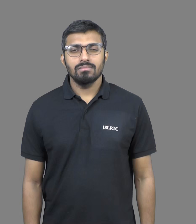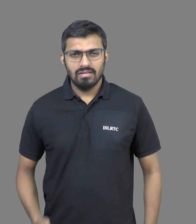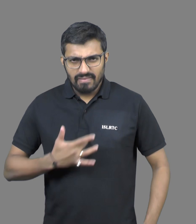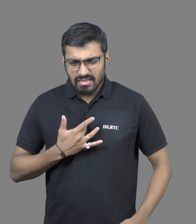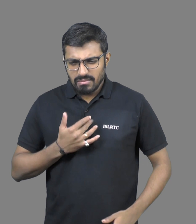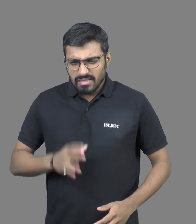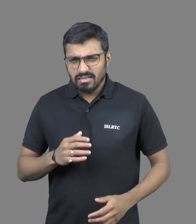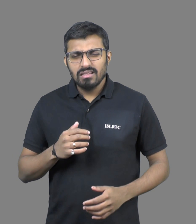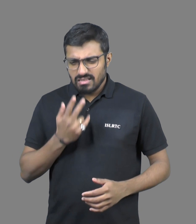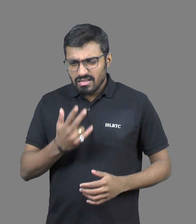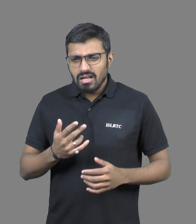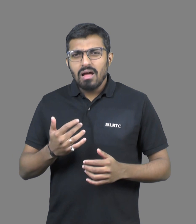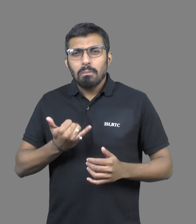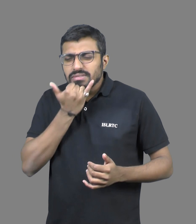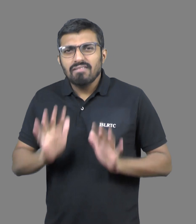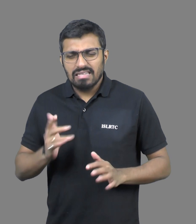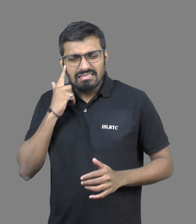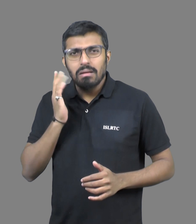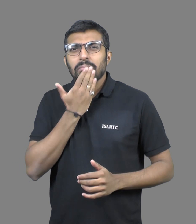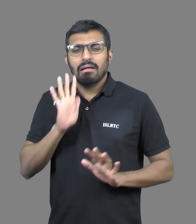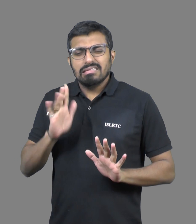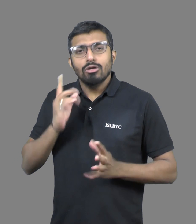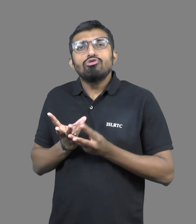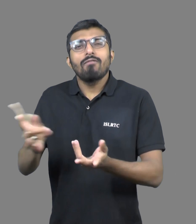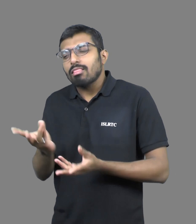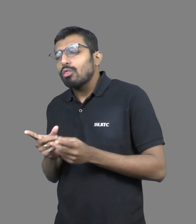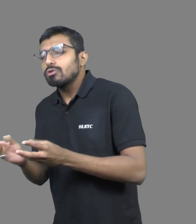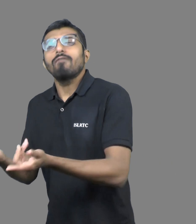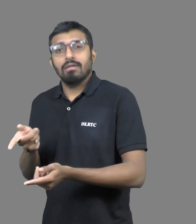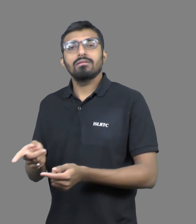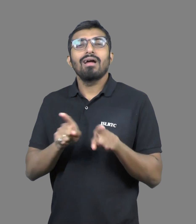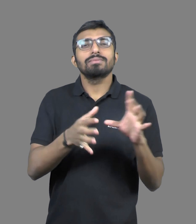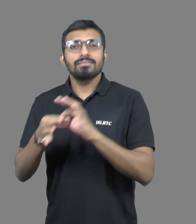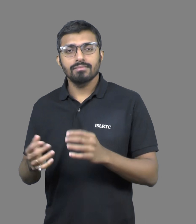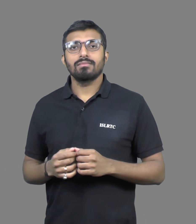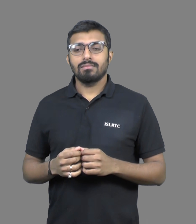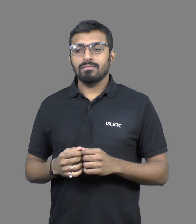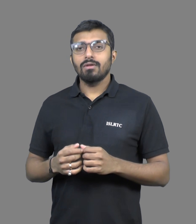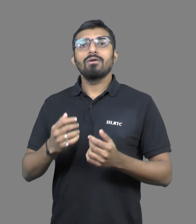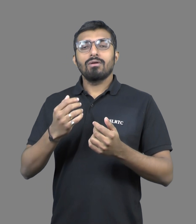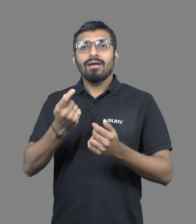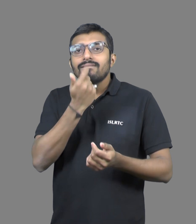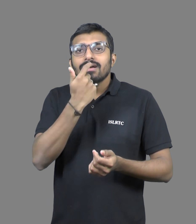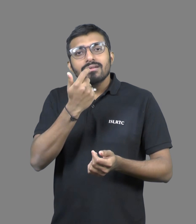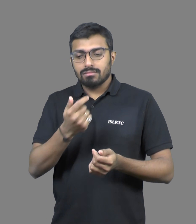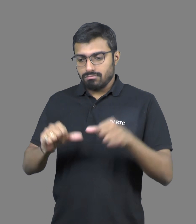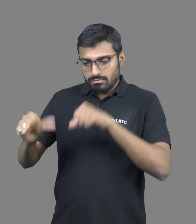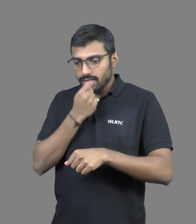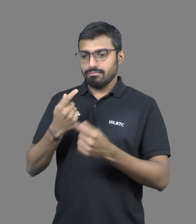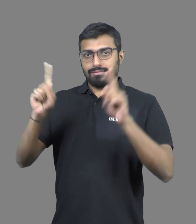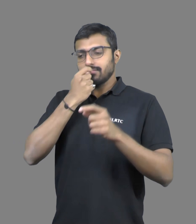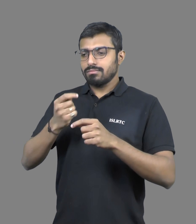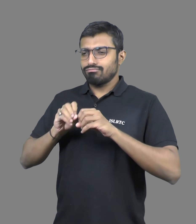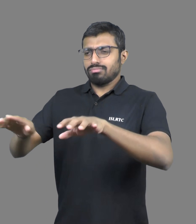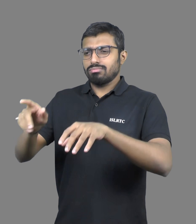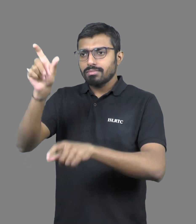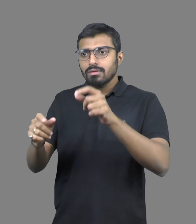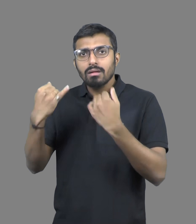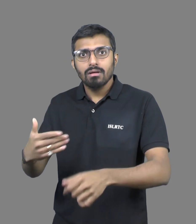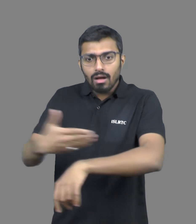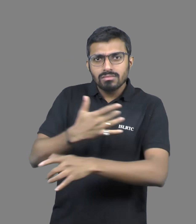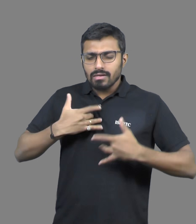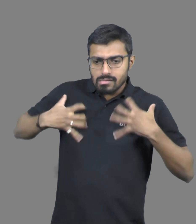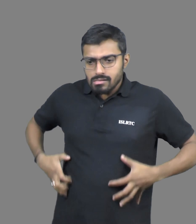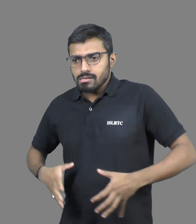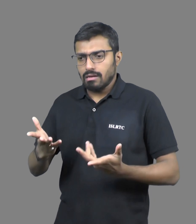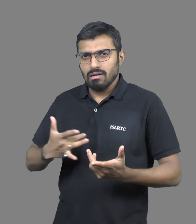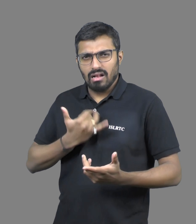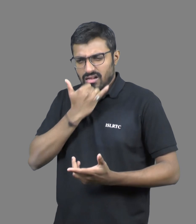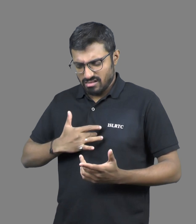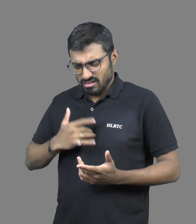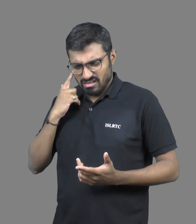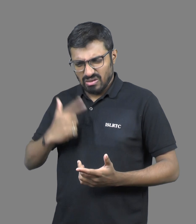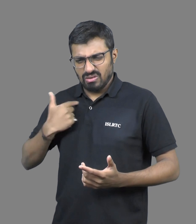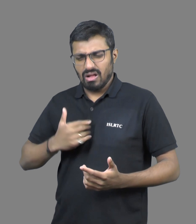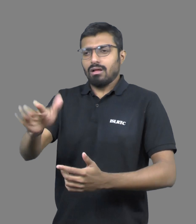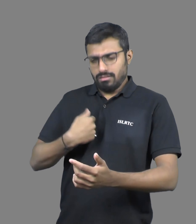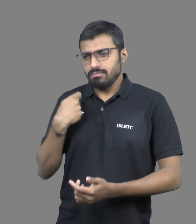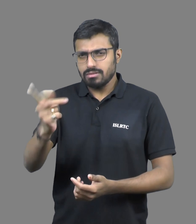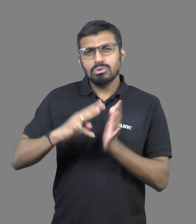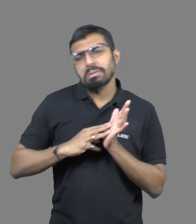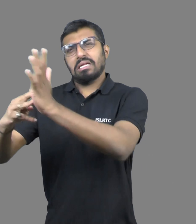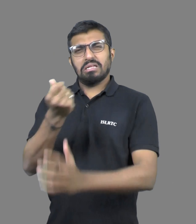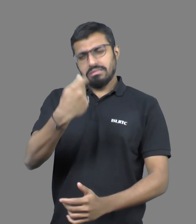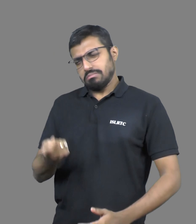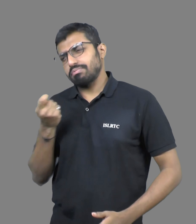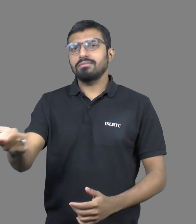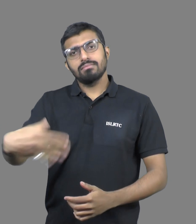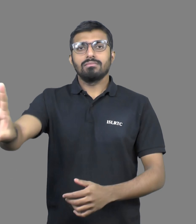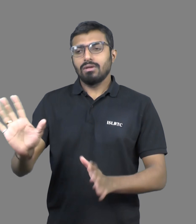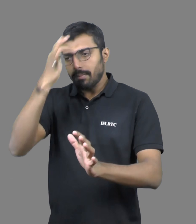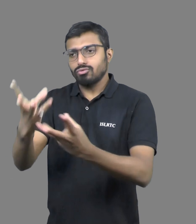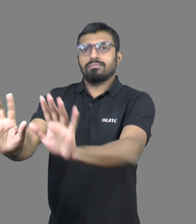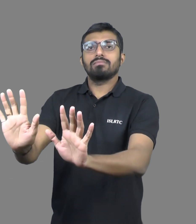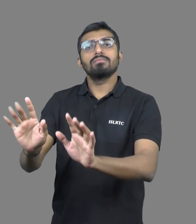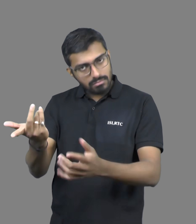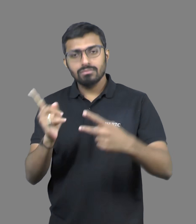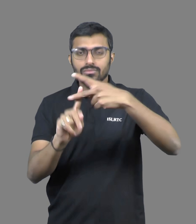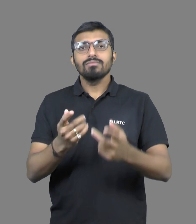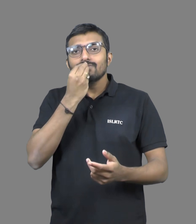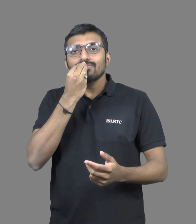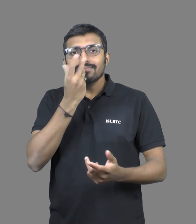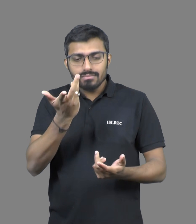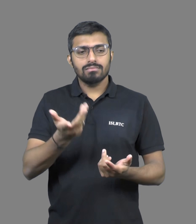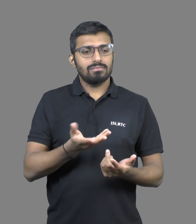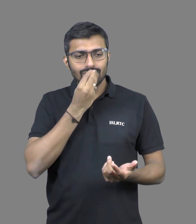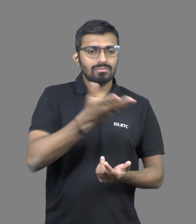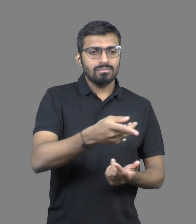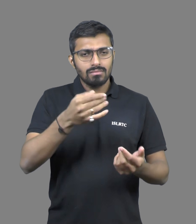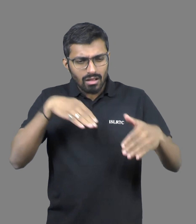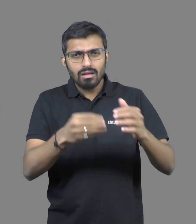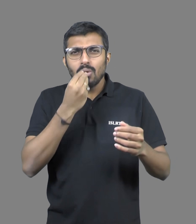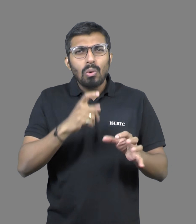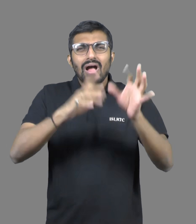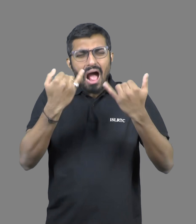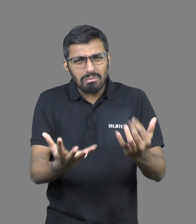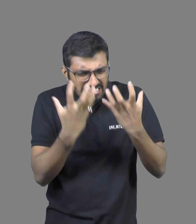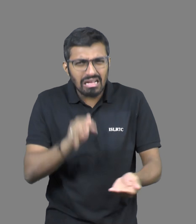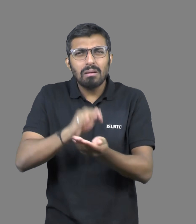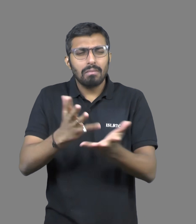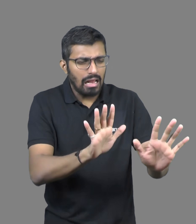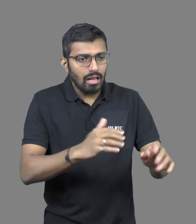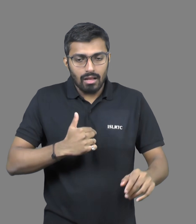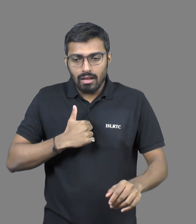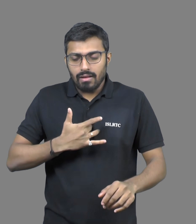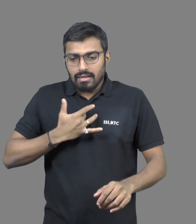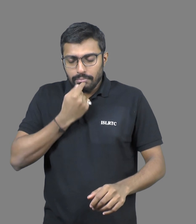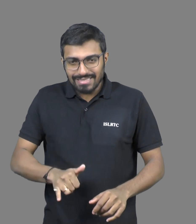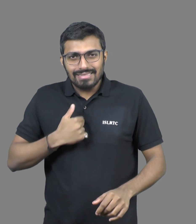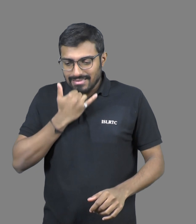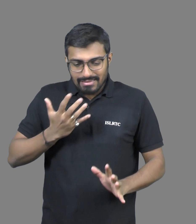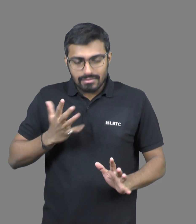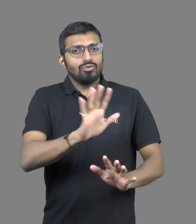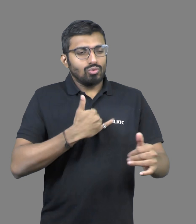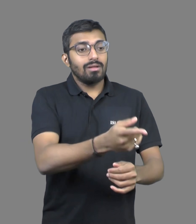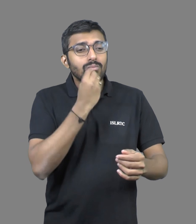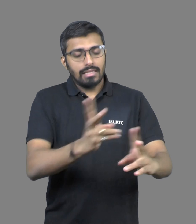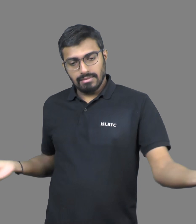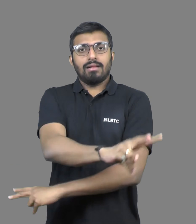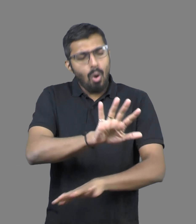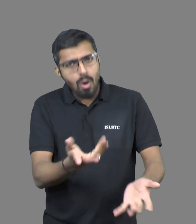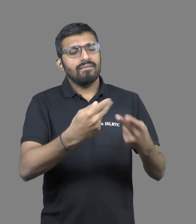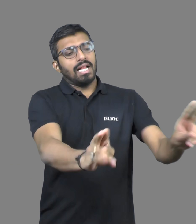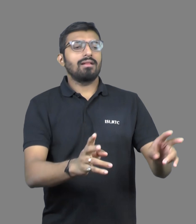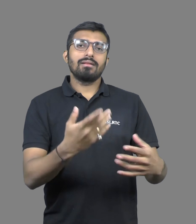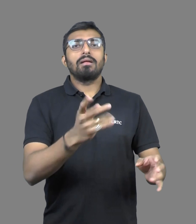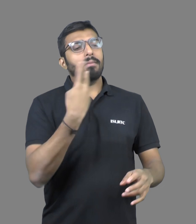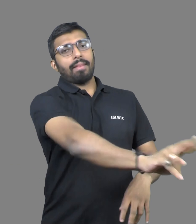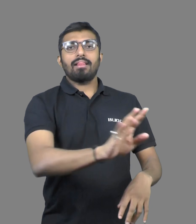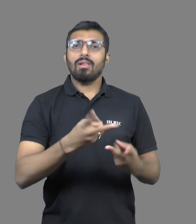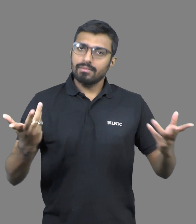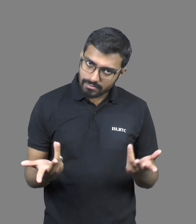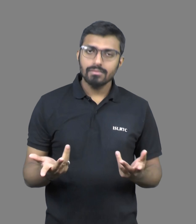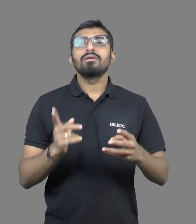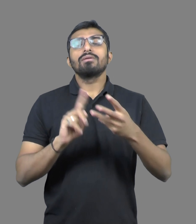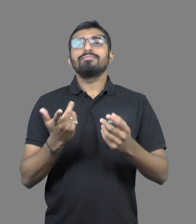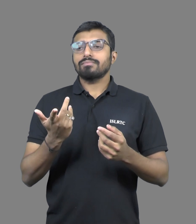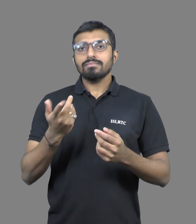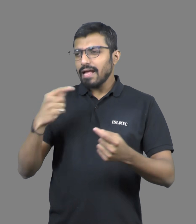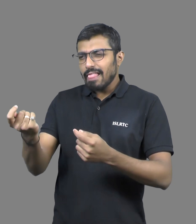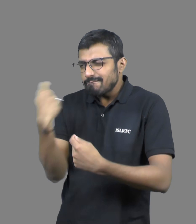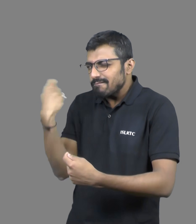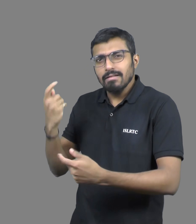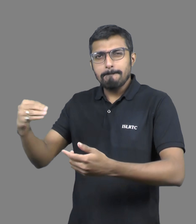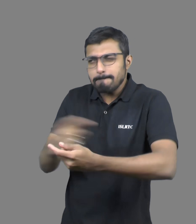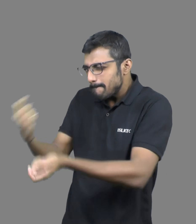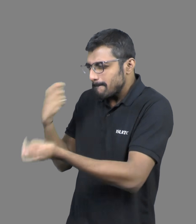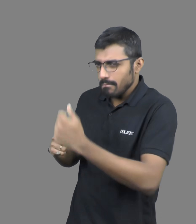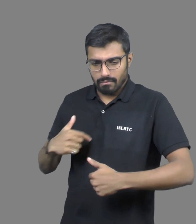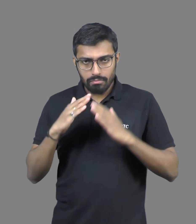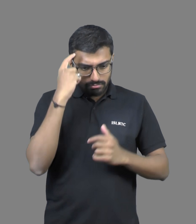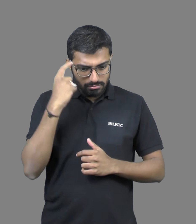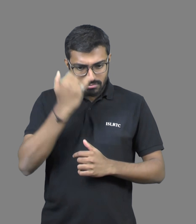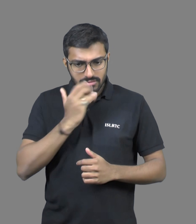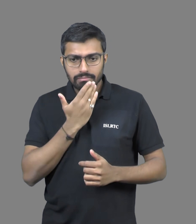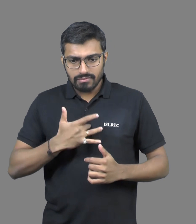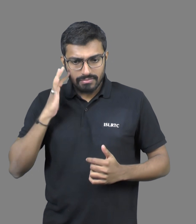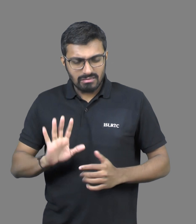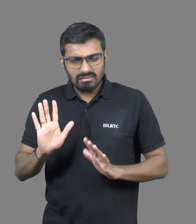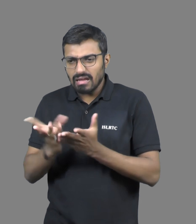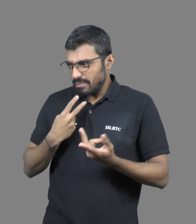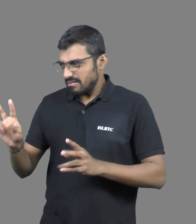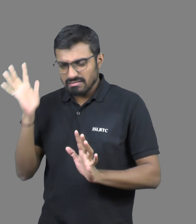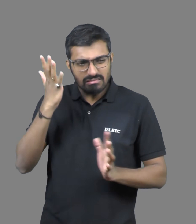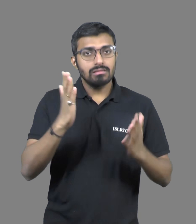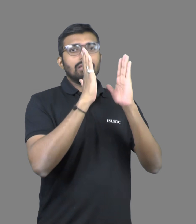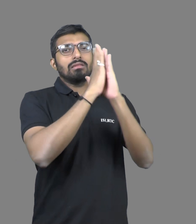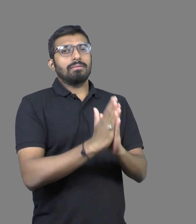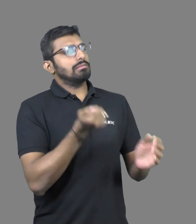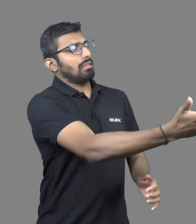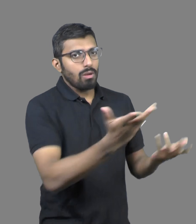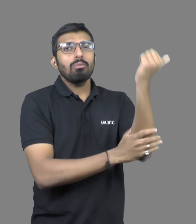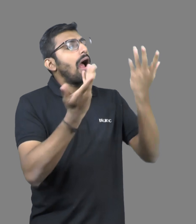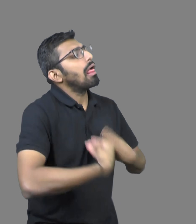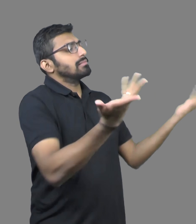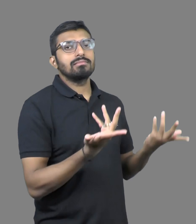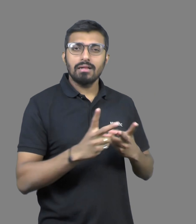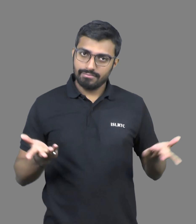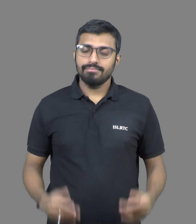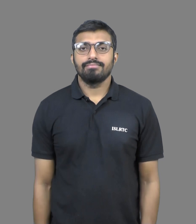Atone Make Amends Make reparation